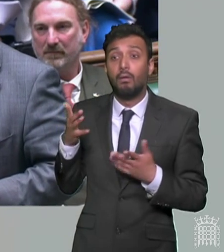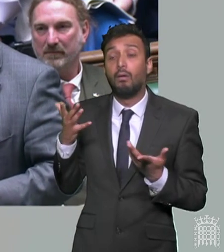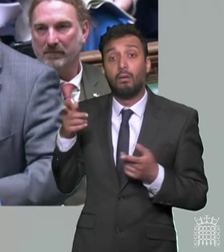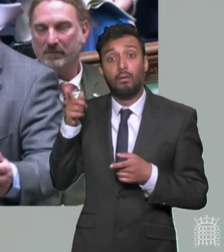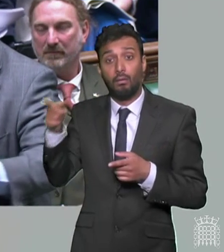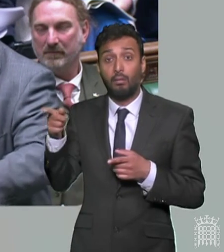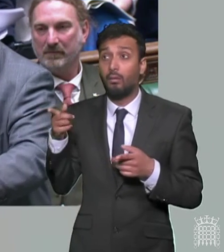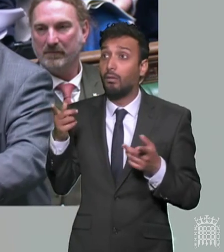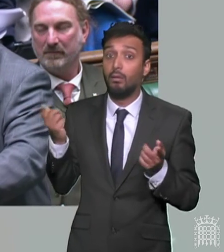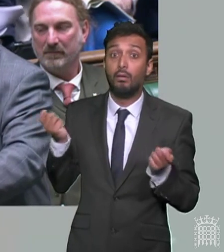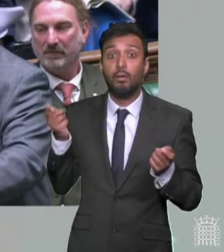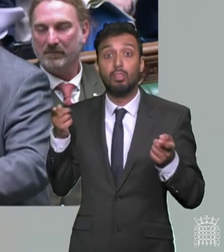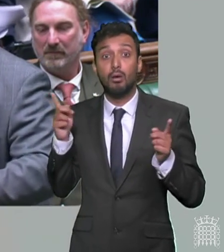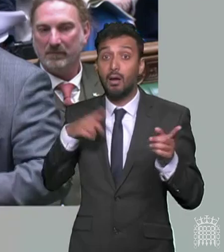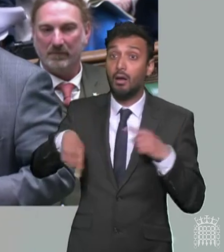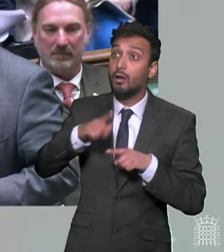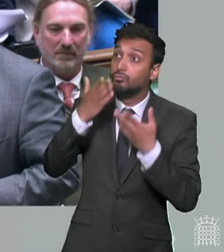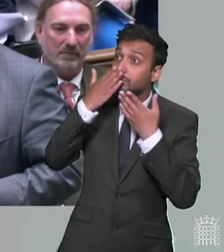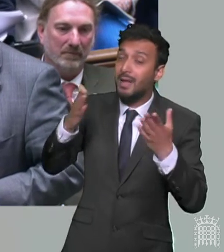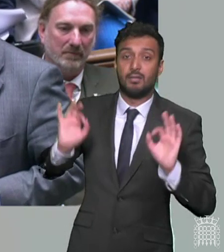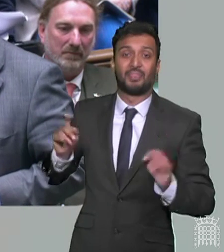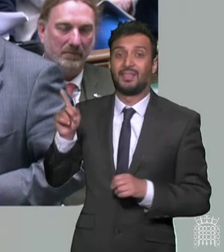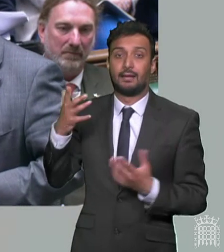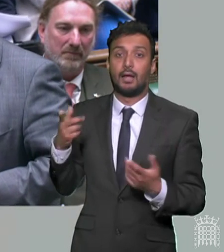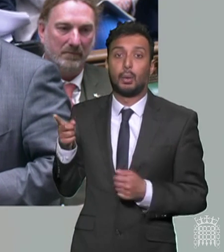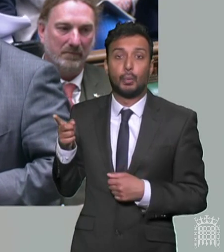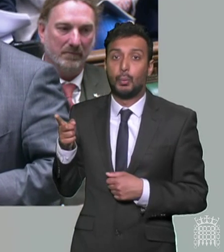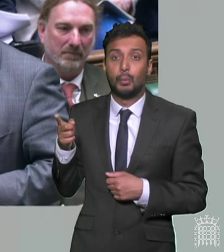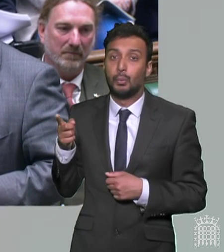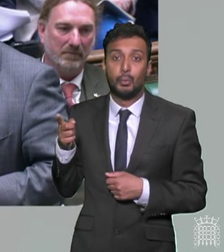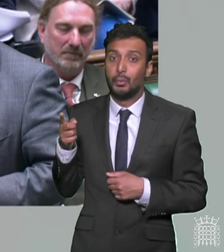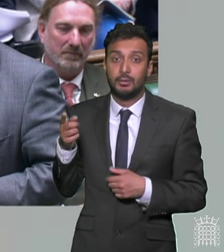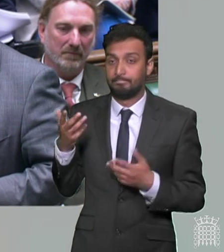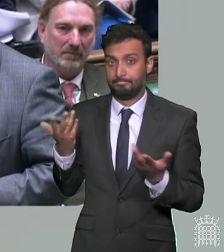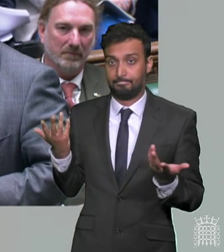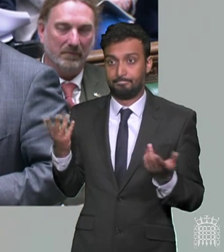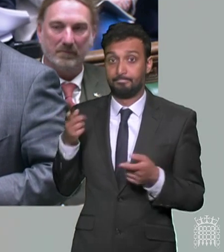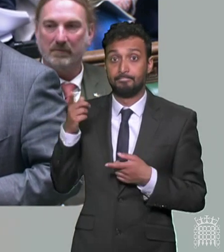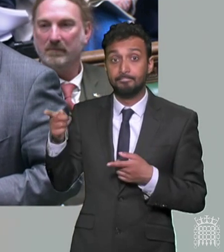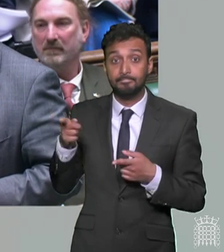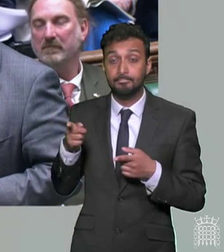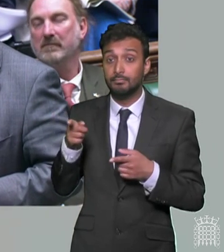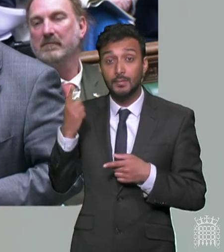The Prime Minister has apologised many times, but not because he feels any genuine remorse.